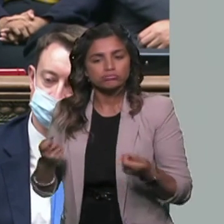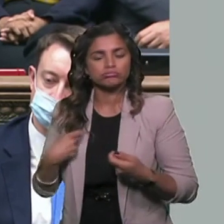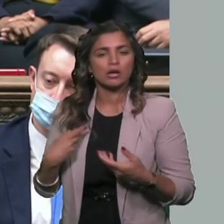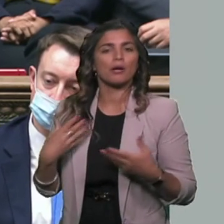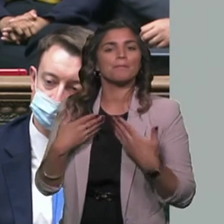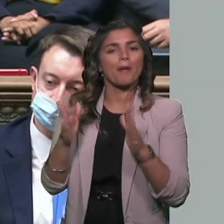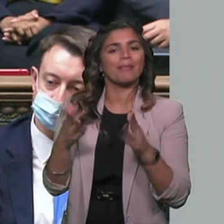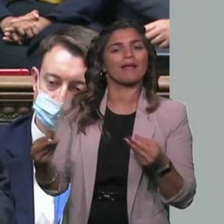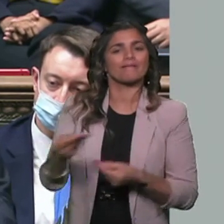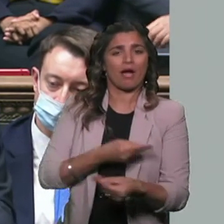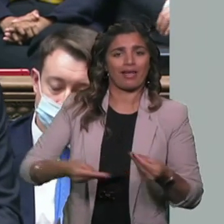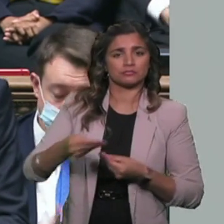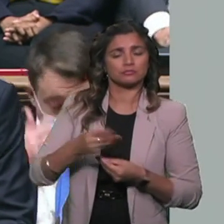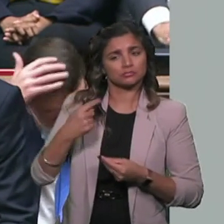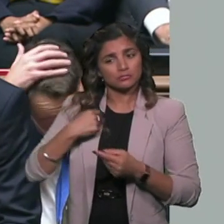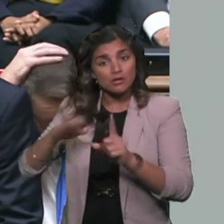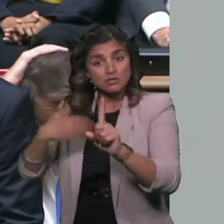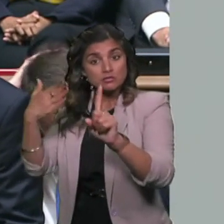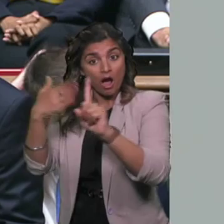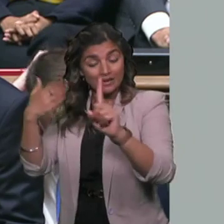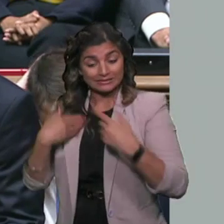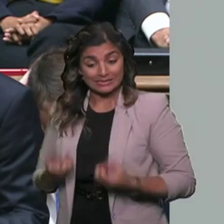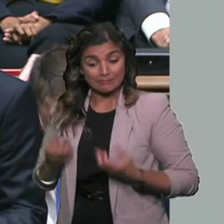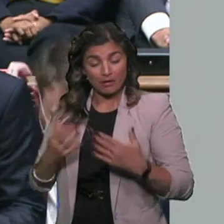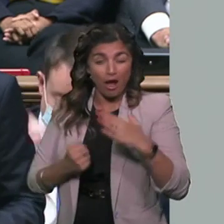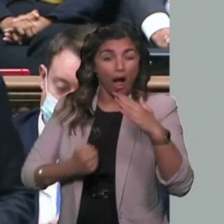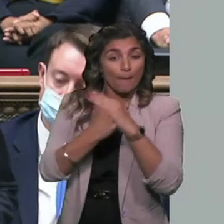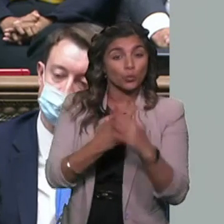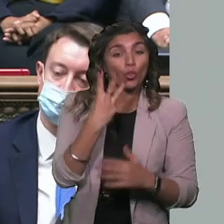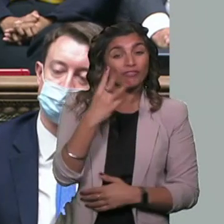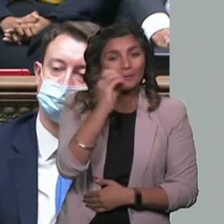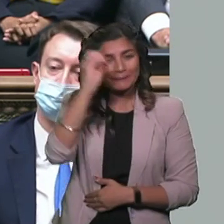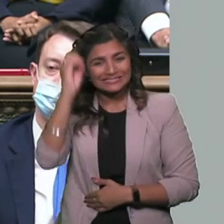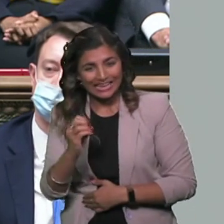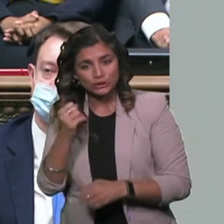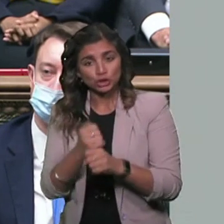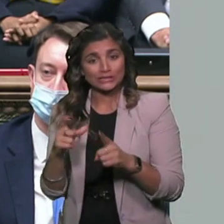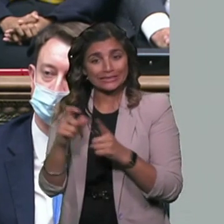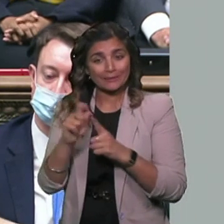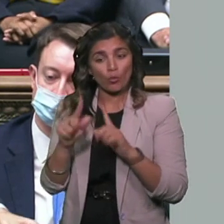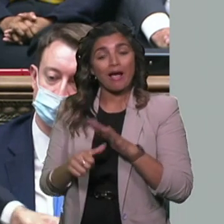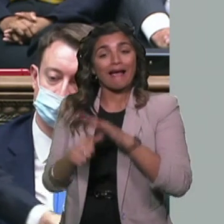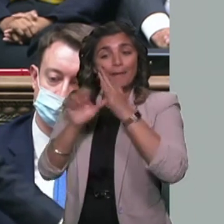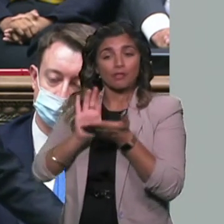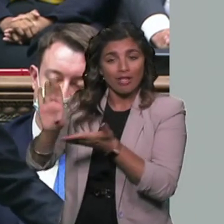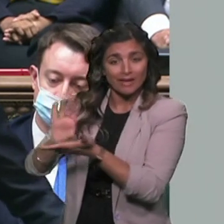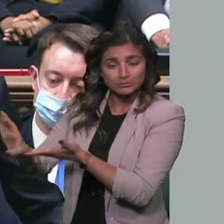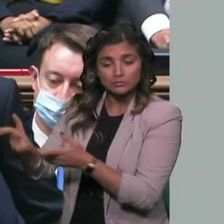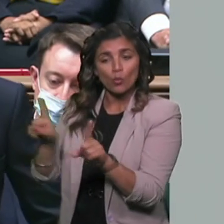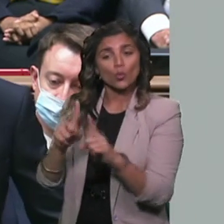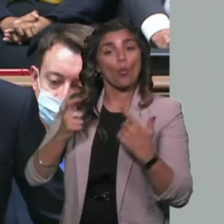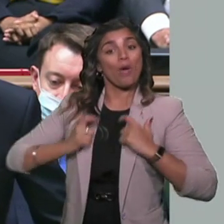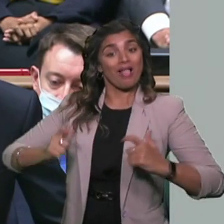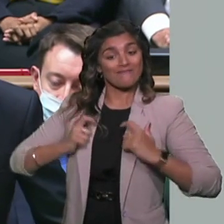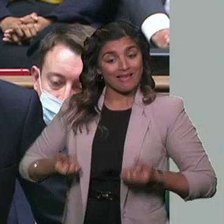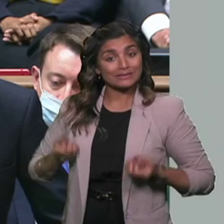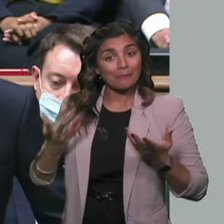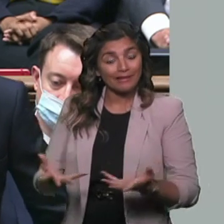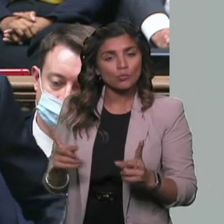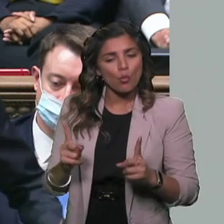These rules are supplemented by targets to spend up to 3% of GDP on capital investment and to keep welfare spending on a sustainable path.